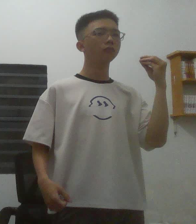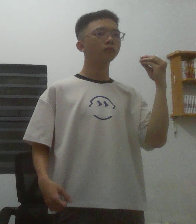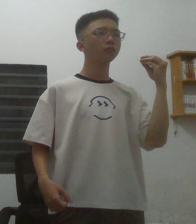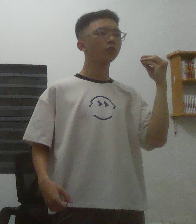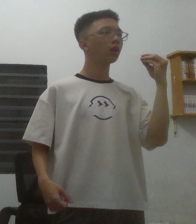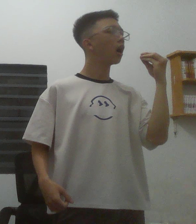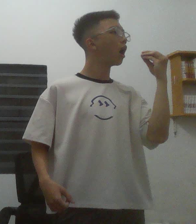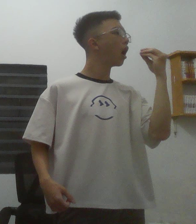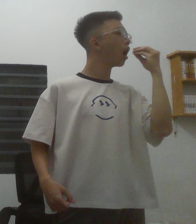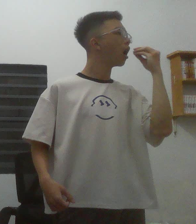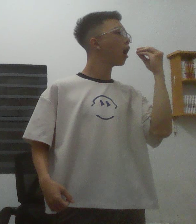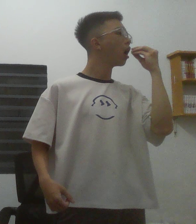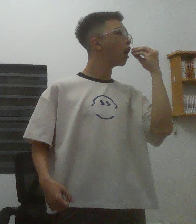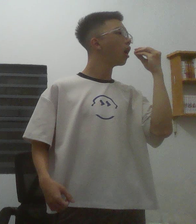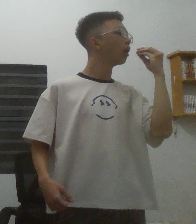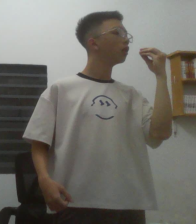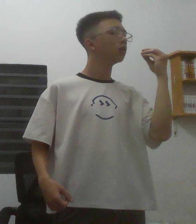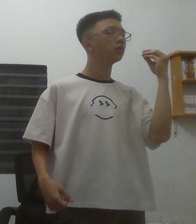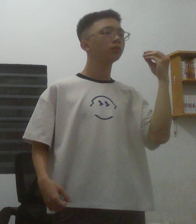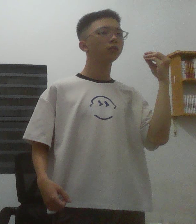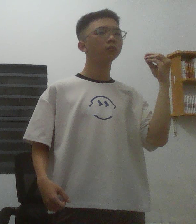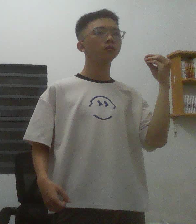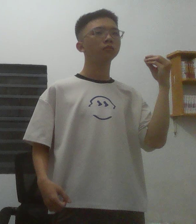an